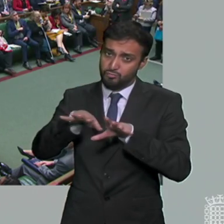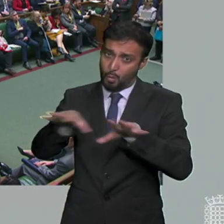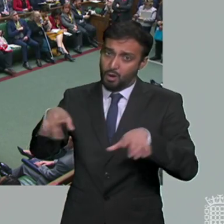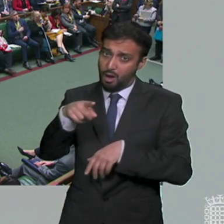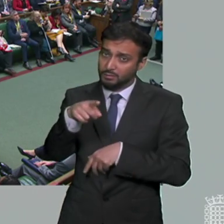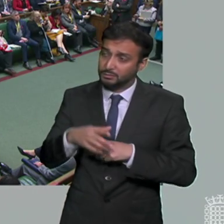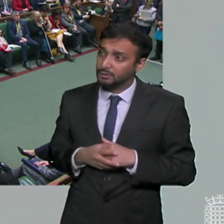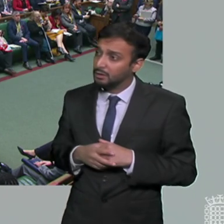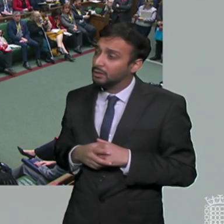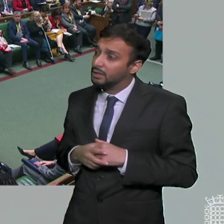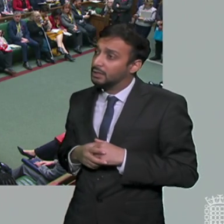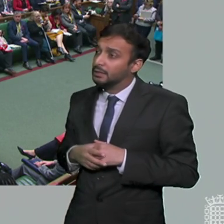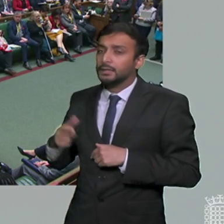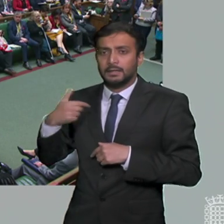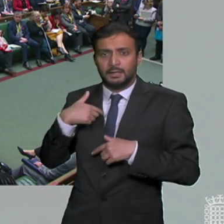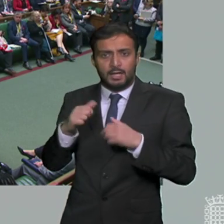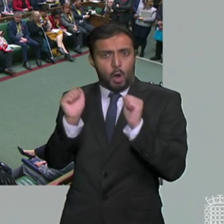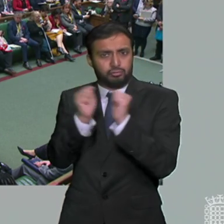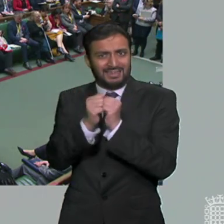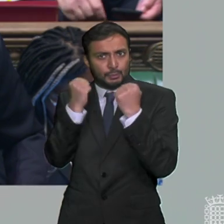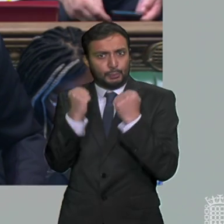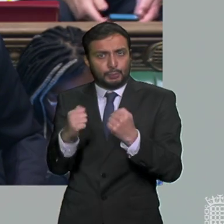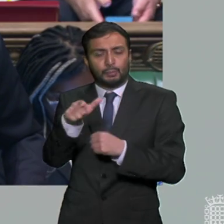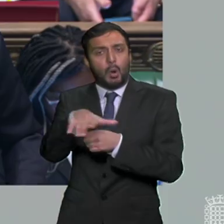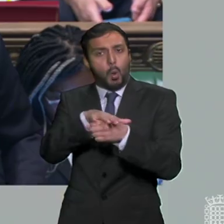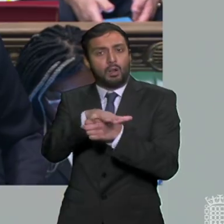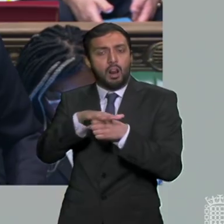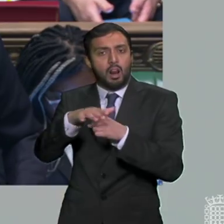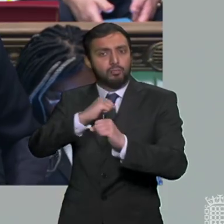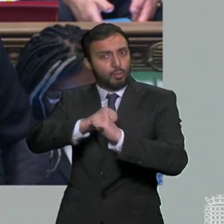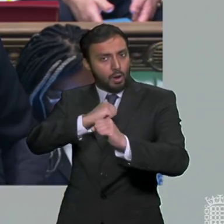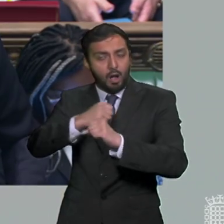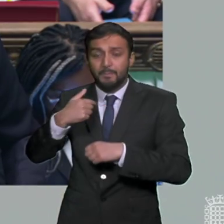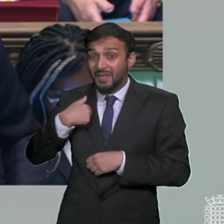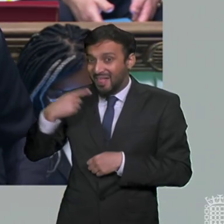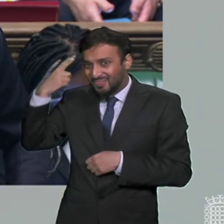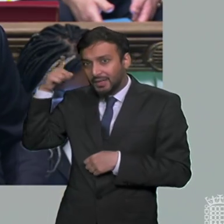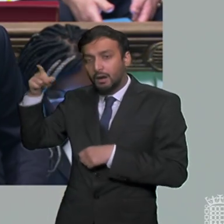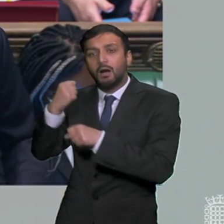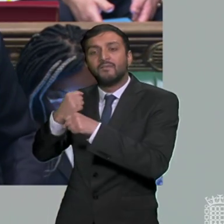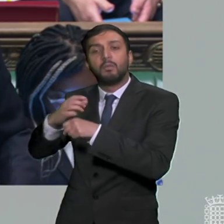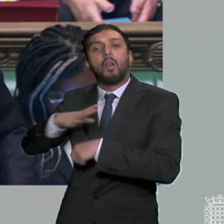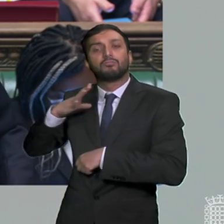I believe very strongly in local public broadcasting, and indeed the Government have taken steps to support local media.